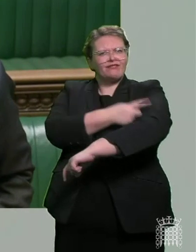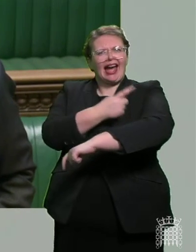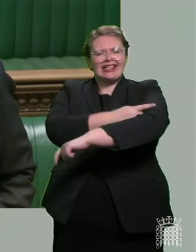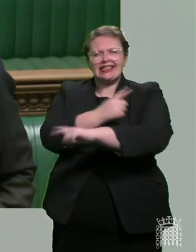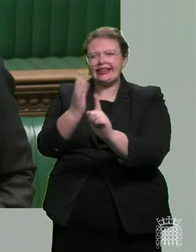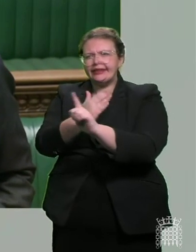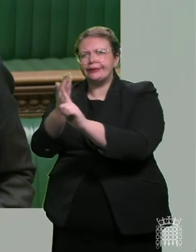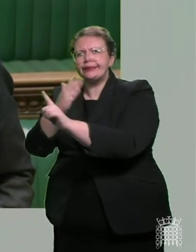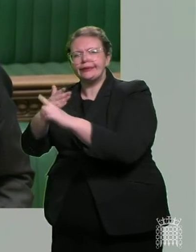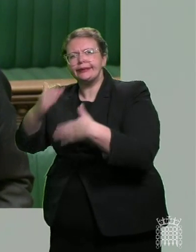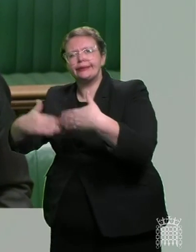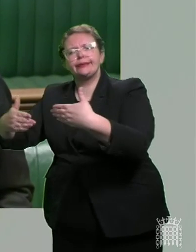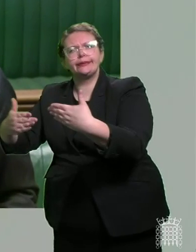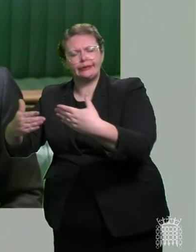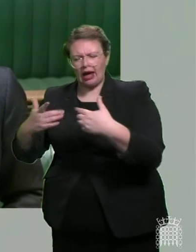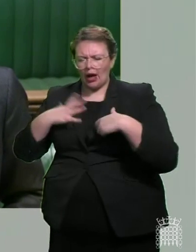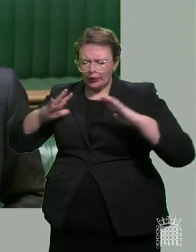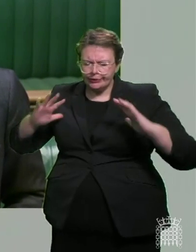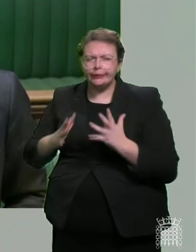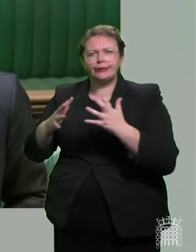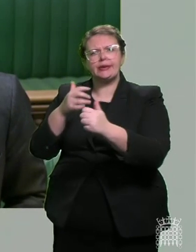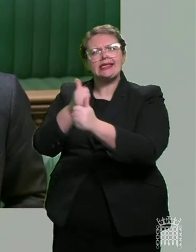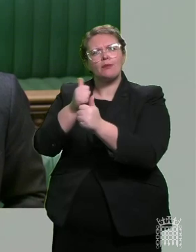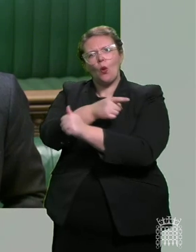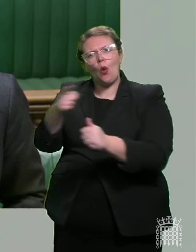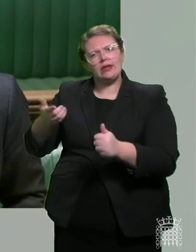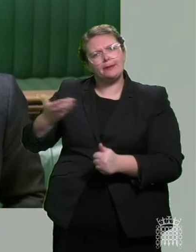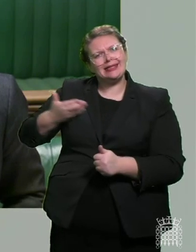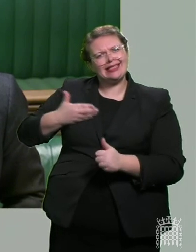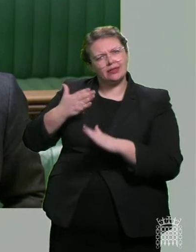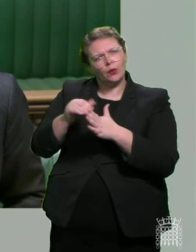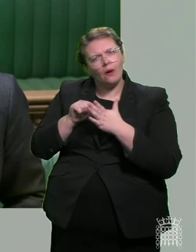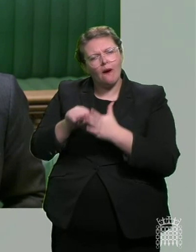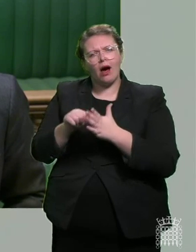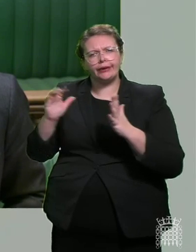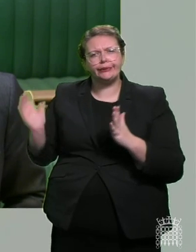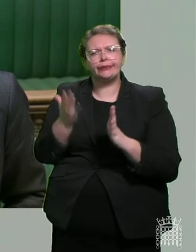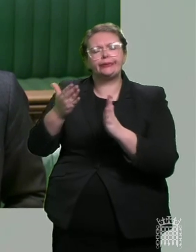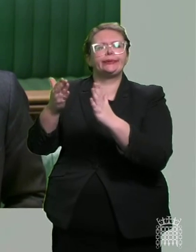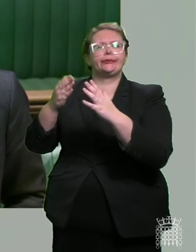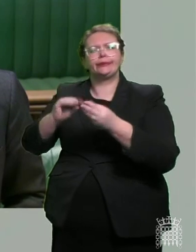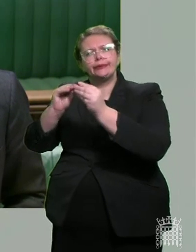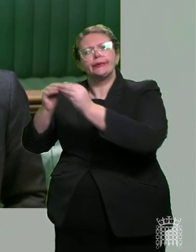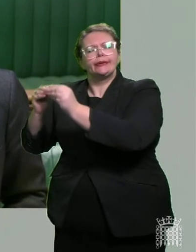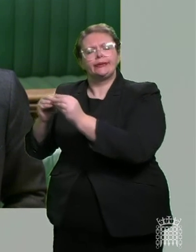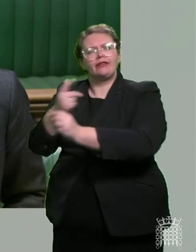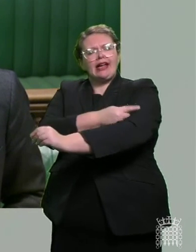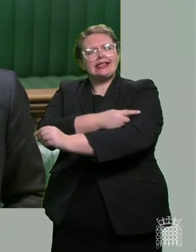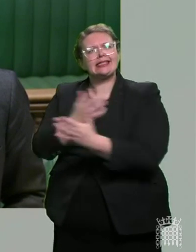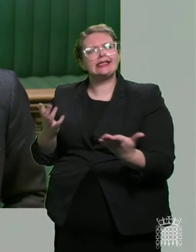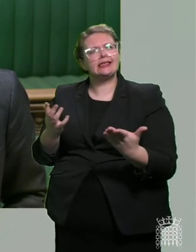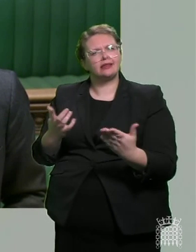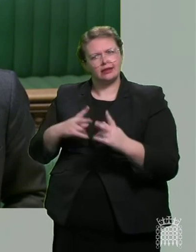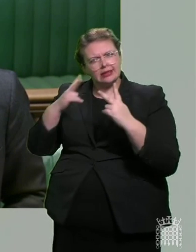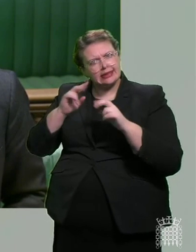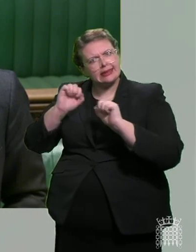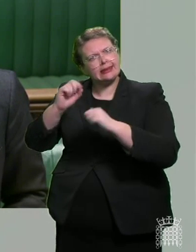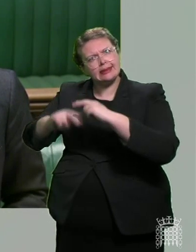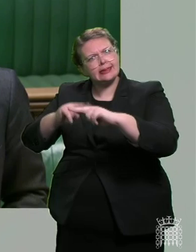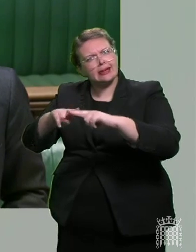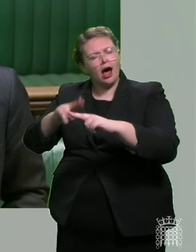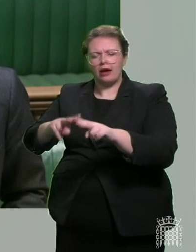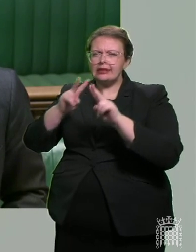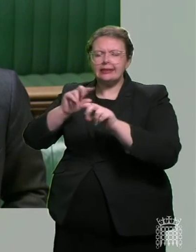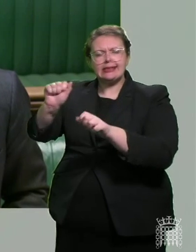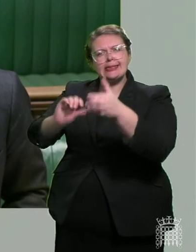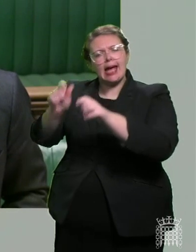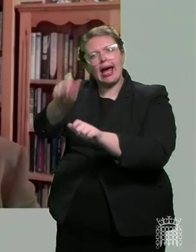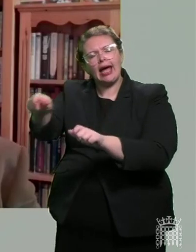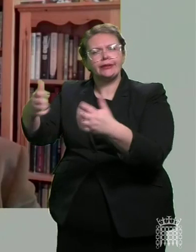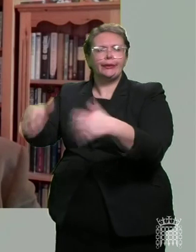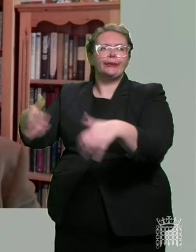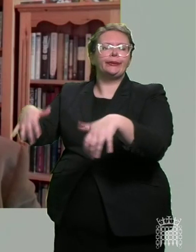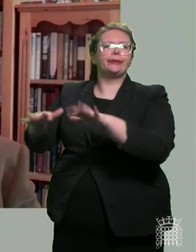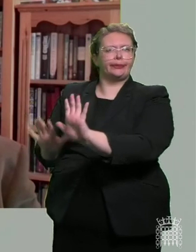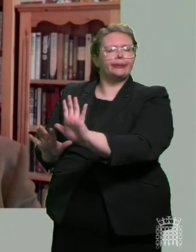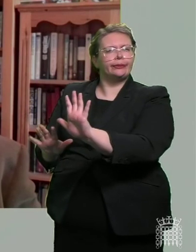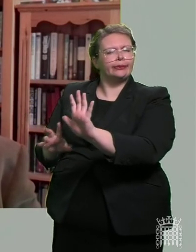This Government are getting on with it. On 95% of the high-rise buildings with unsafe ACM cladding, work is either complete or under way to remove that cladding.